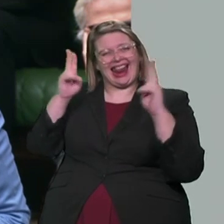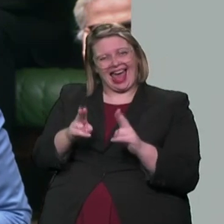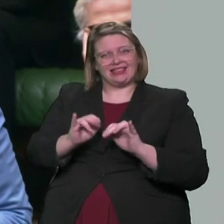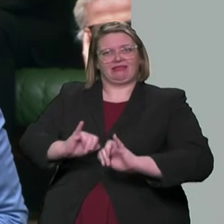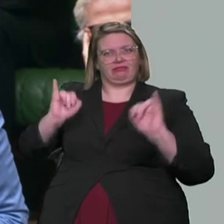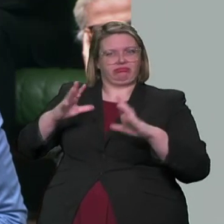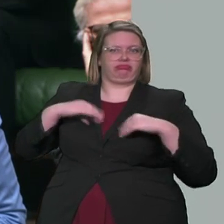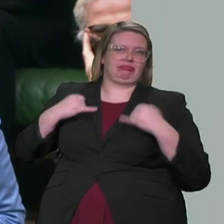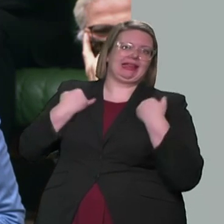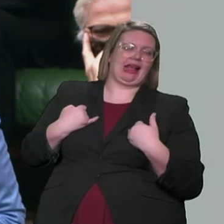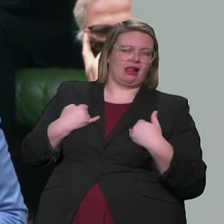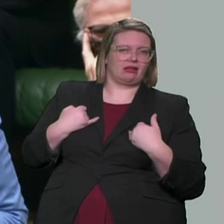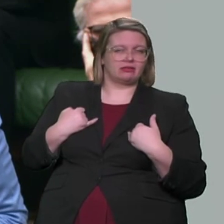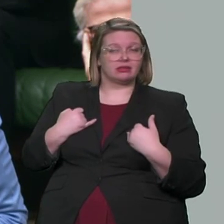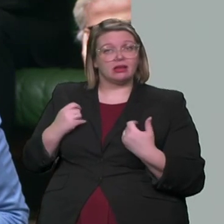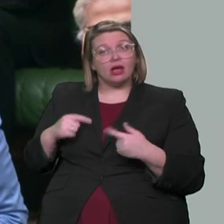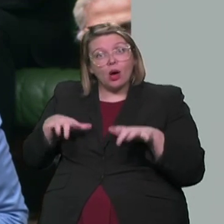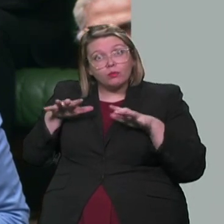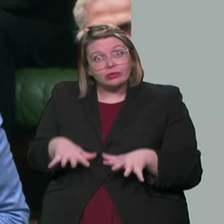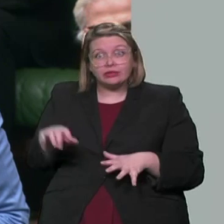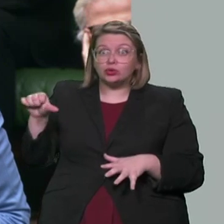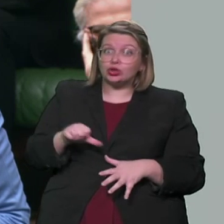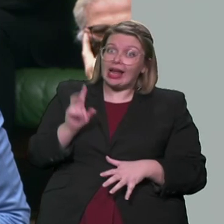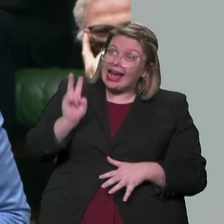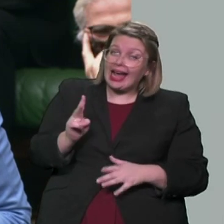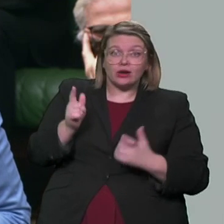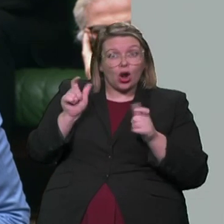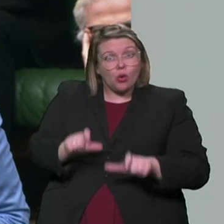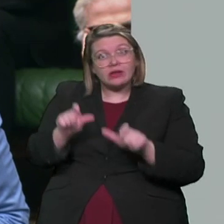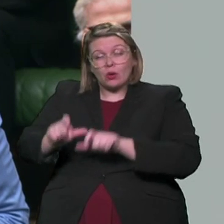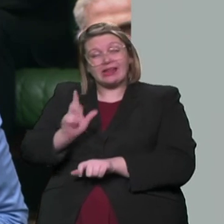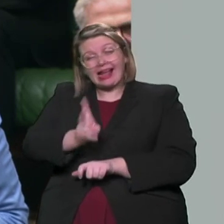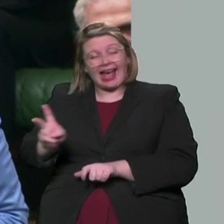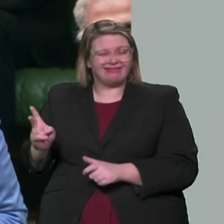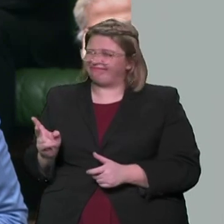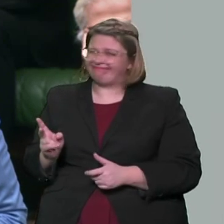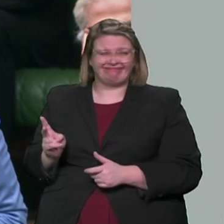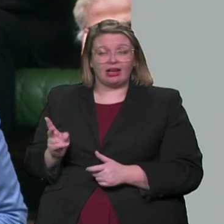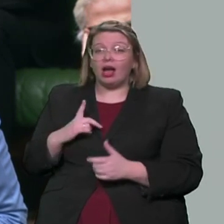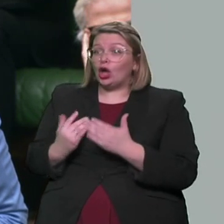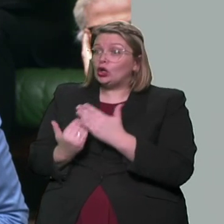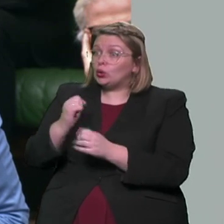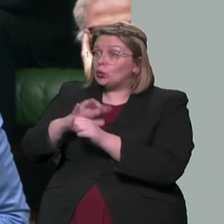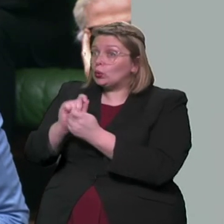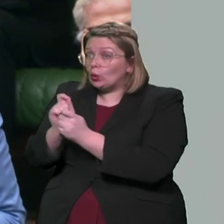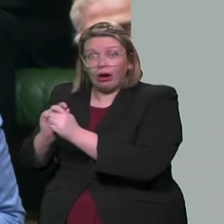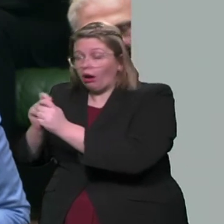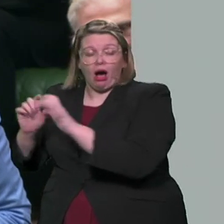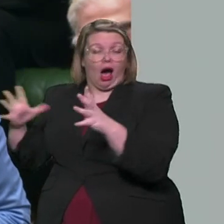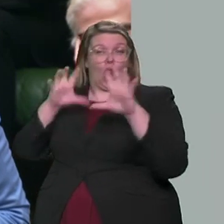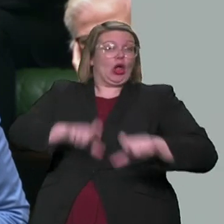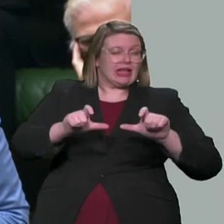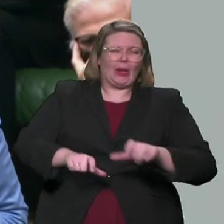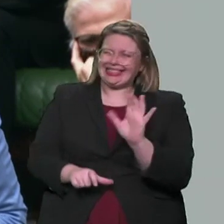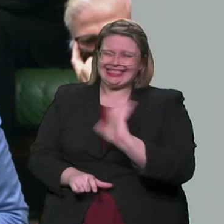It is not in the national interest to partially or wholly shut down sectors of our economy every time we see a new variant.